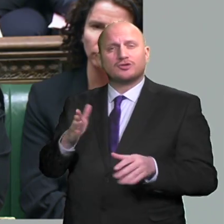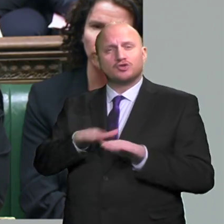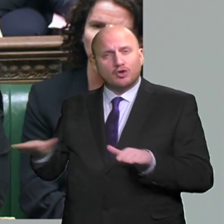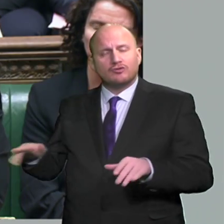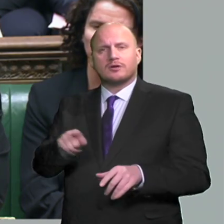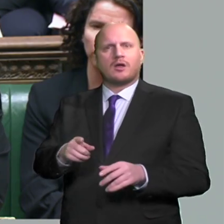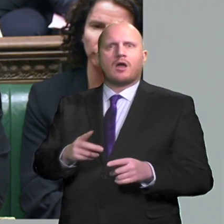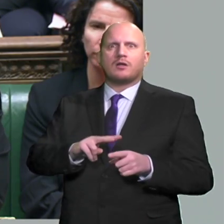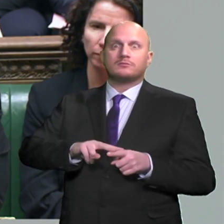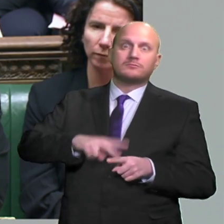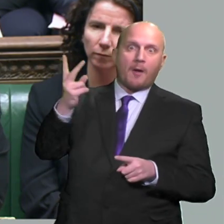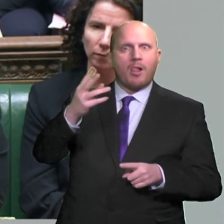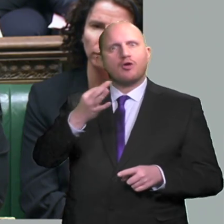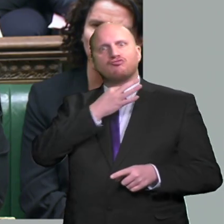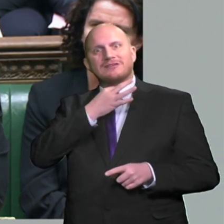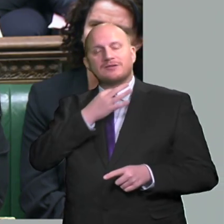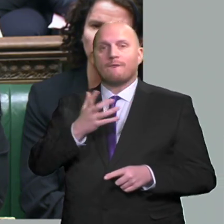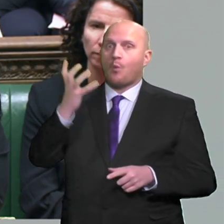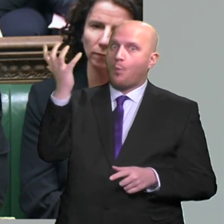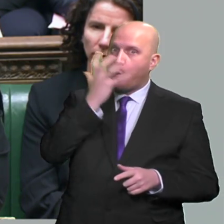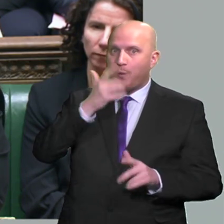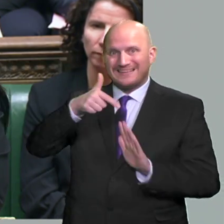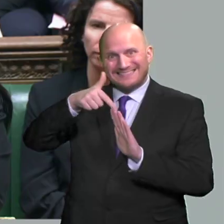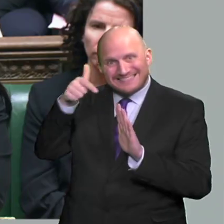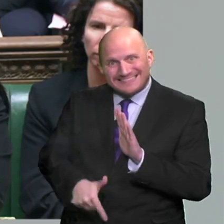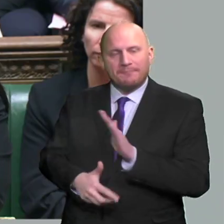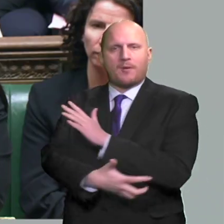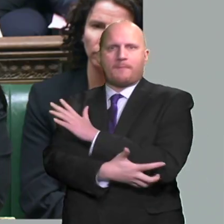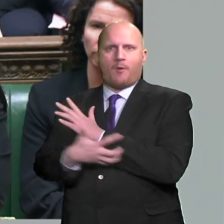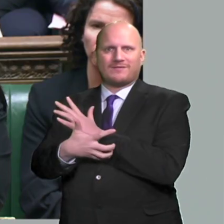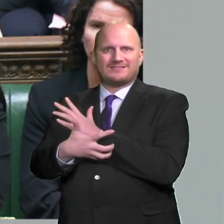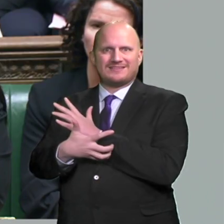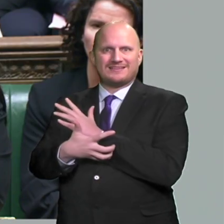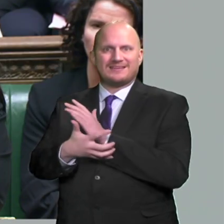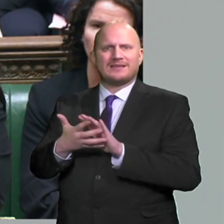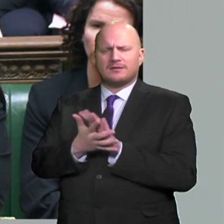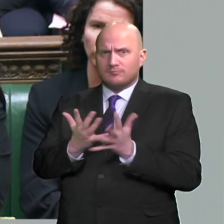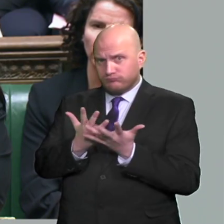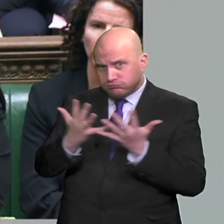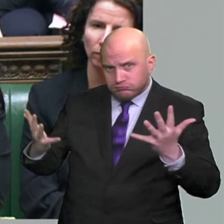That is 46% of ethnic minority children living below the breadline.